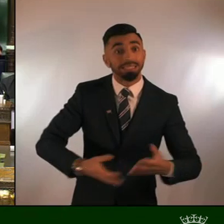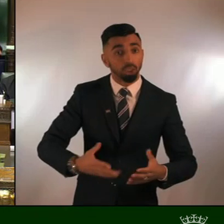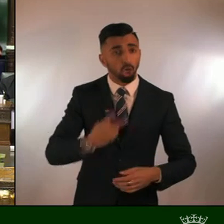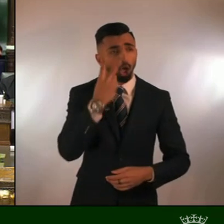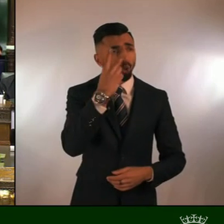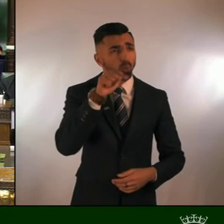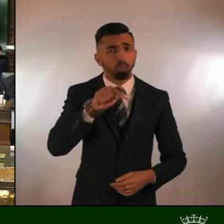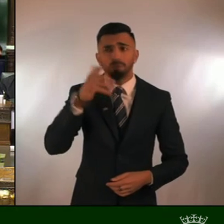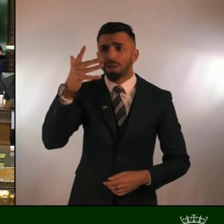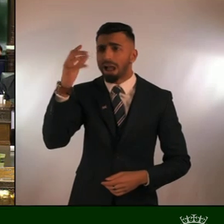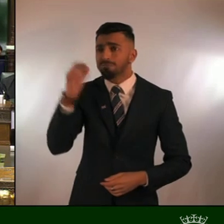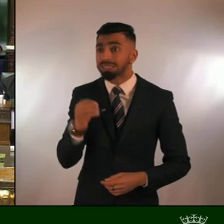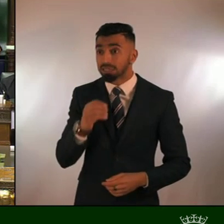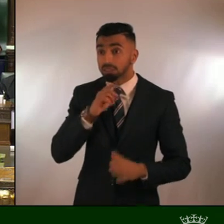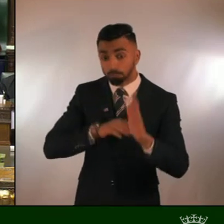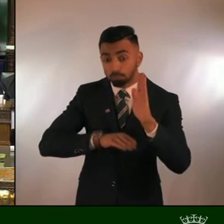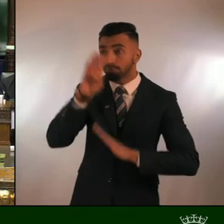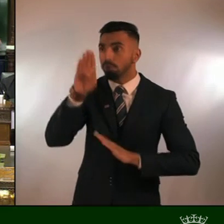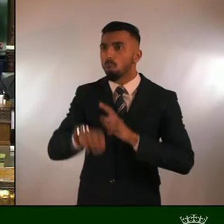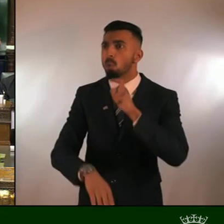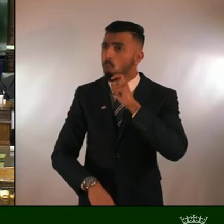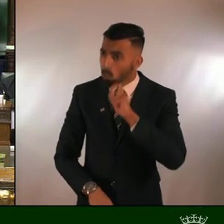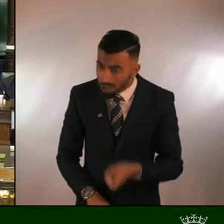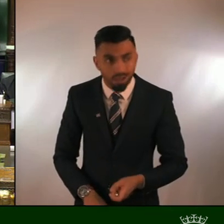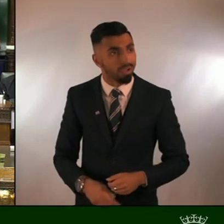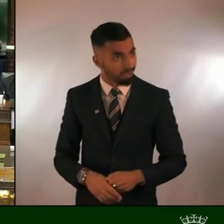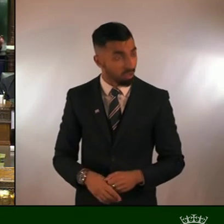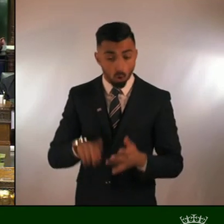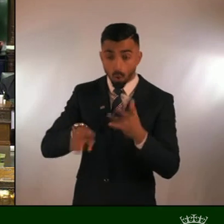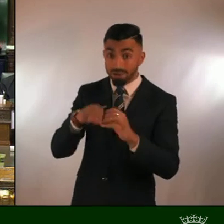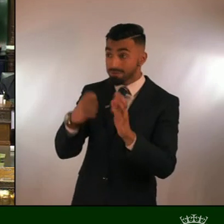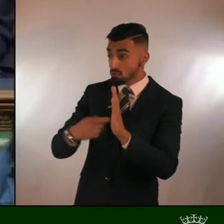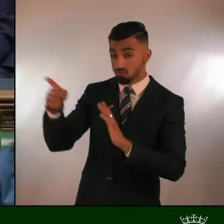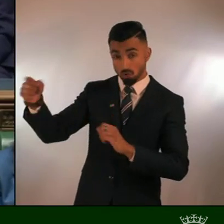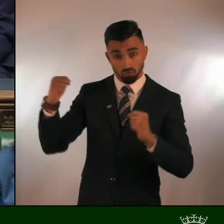The OBR has confidence in the long-term future of our economy, and so do I.